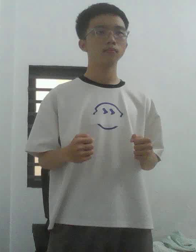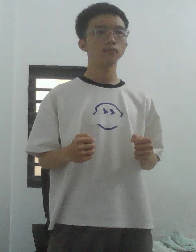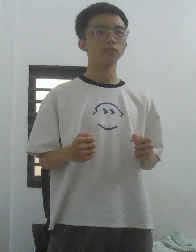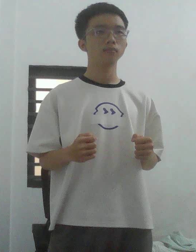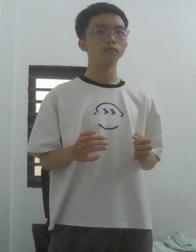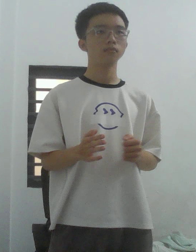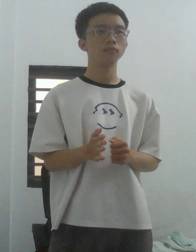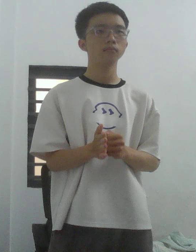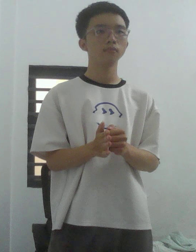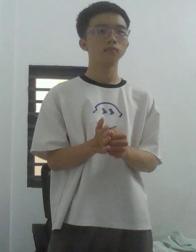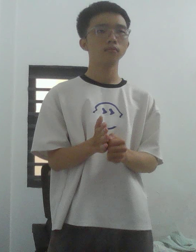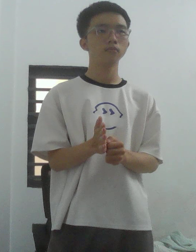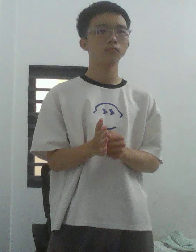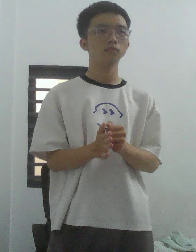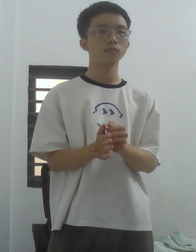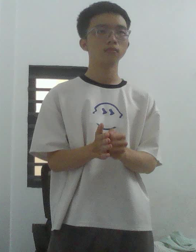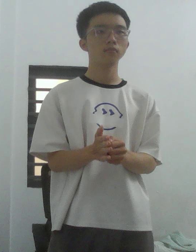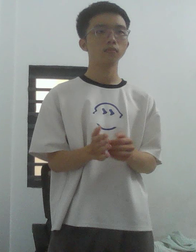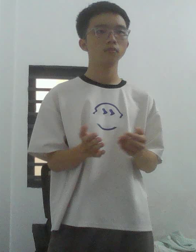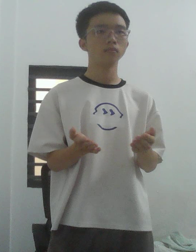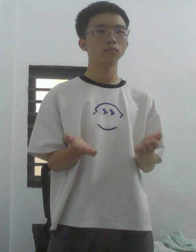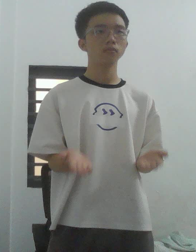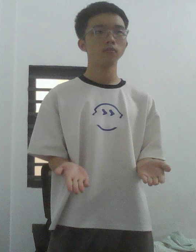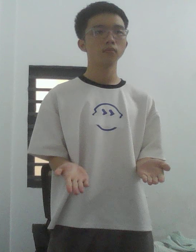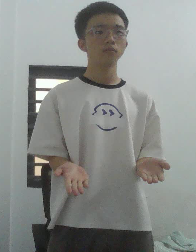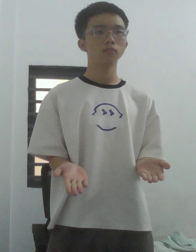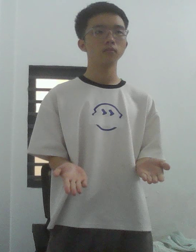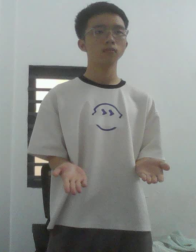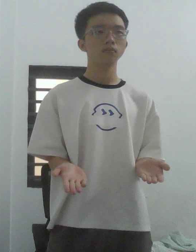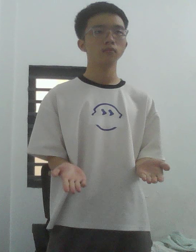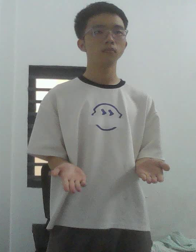thang nay